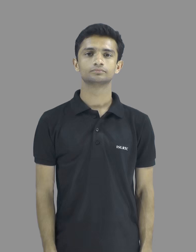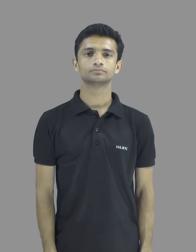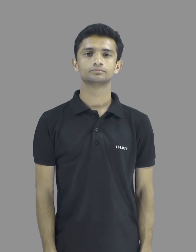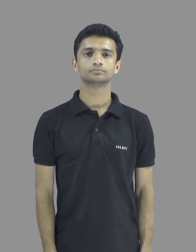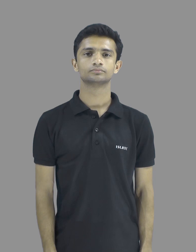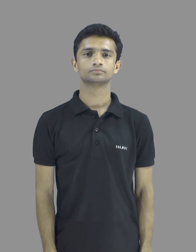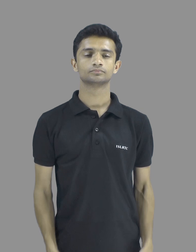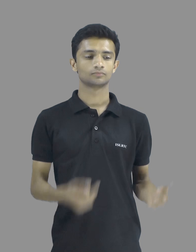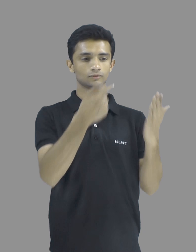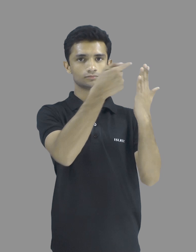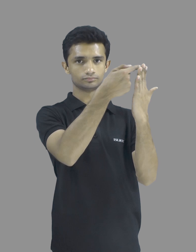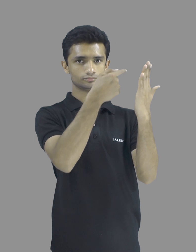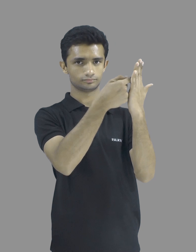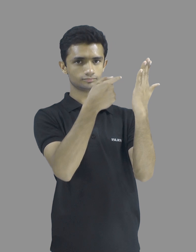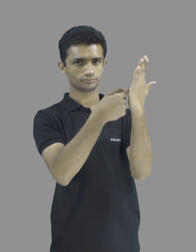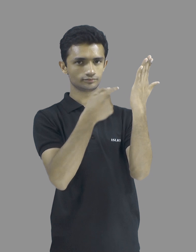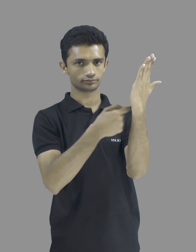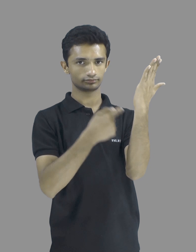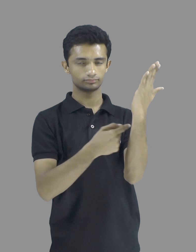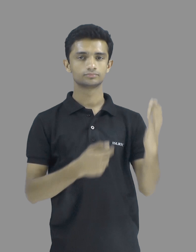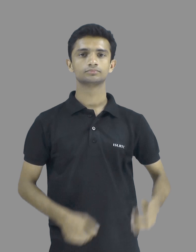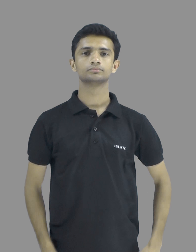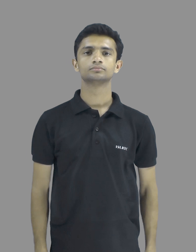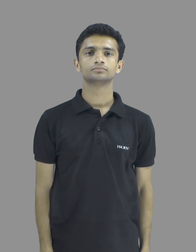List